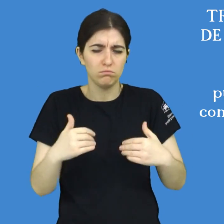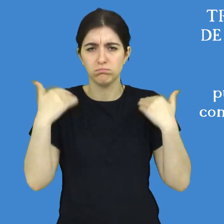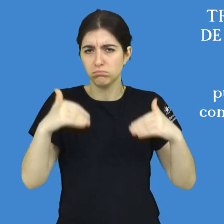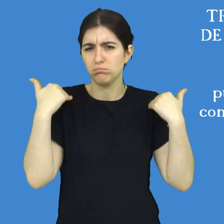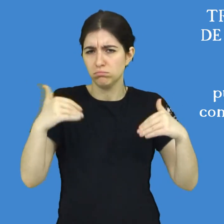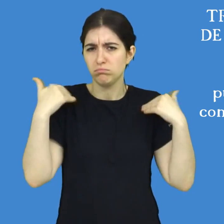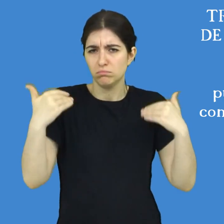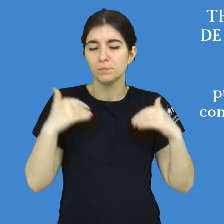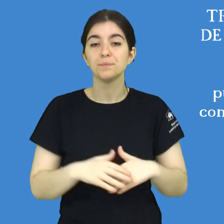ejercicio